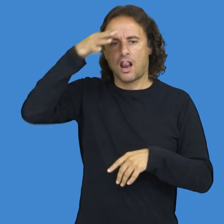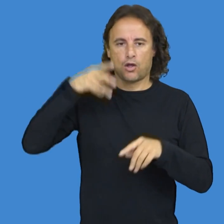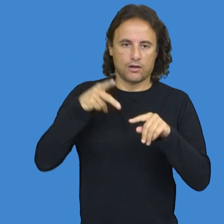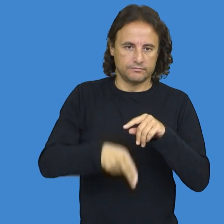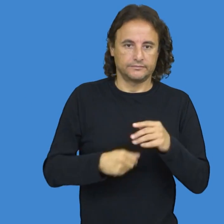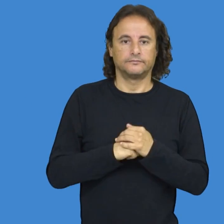evitar